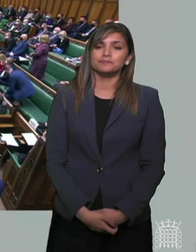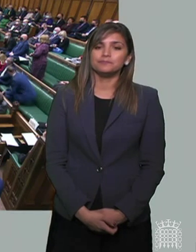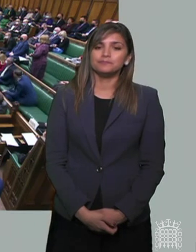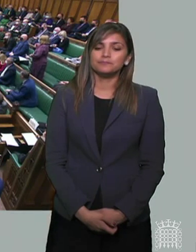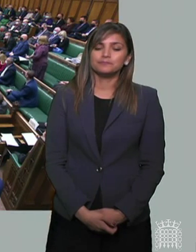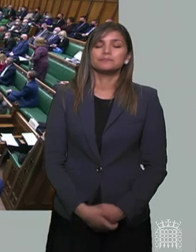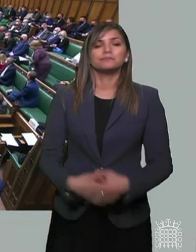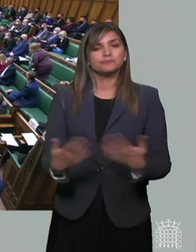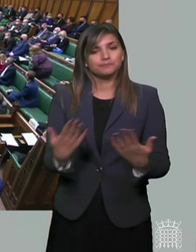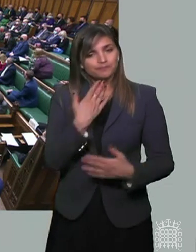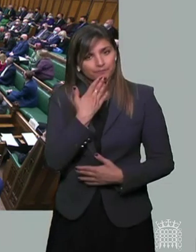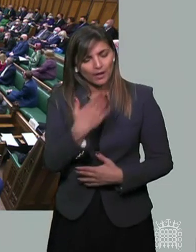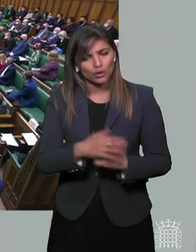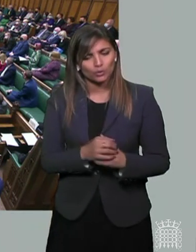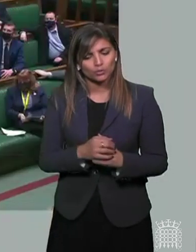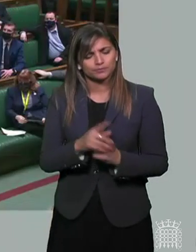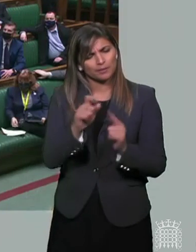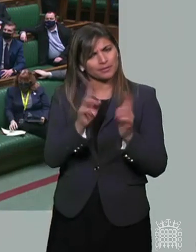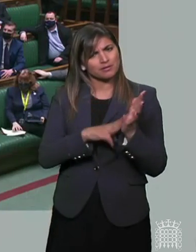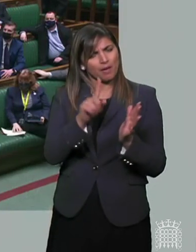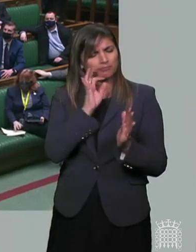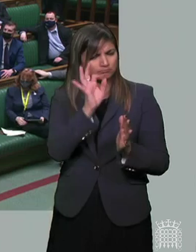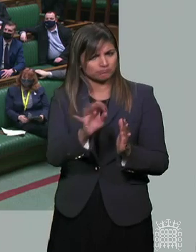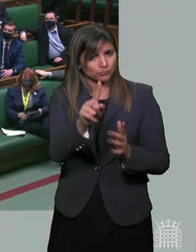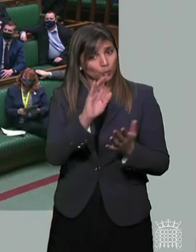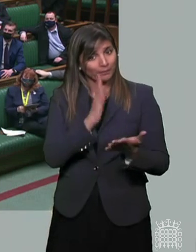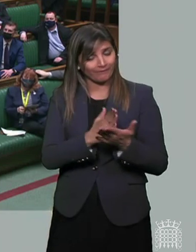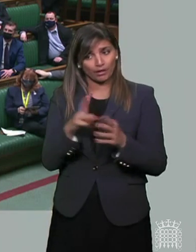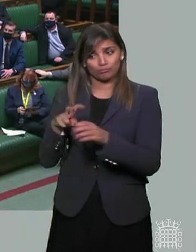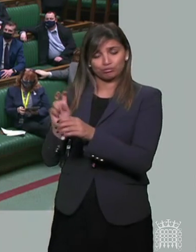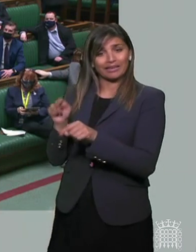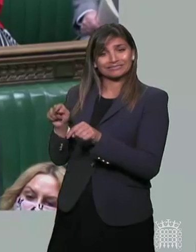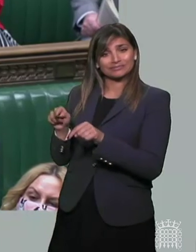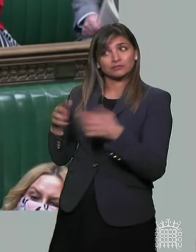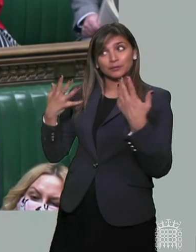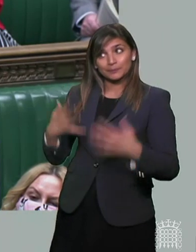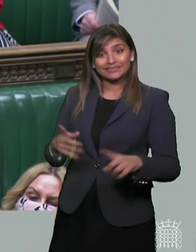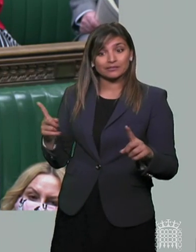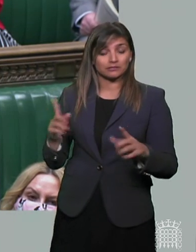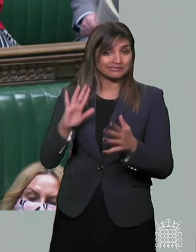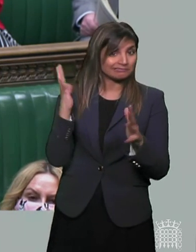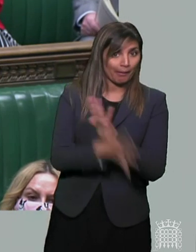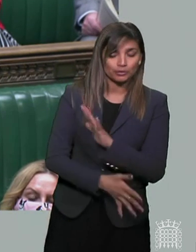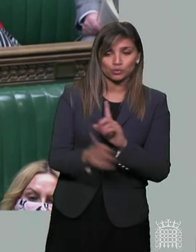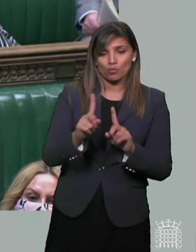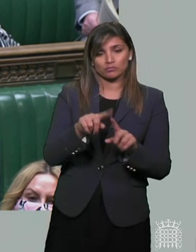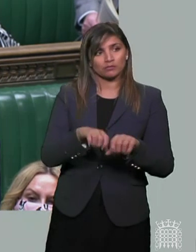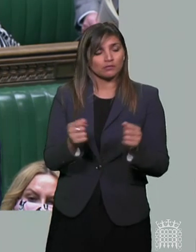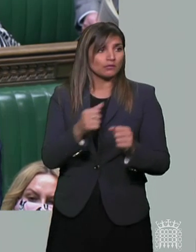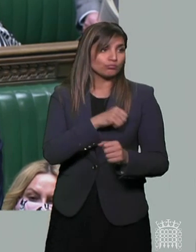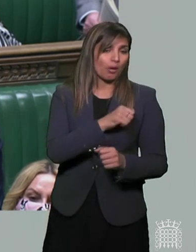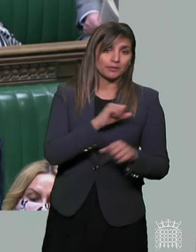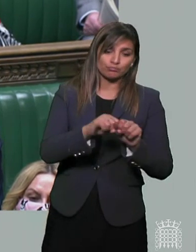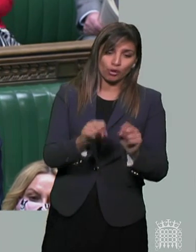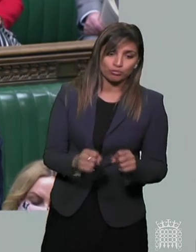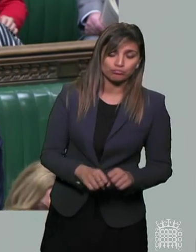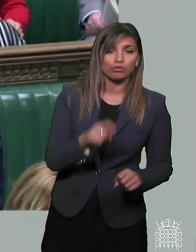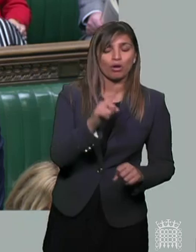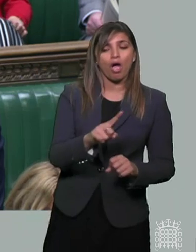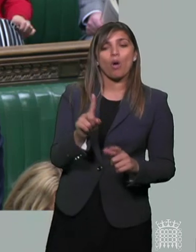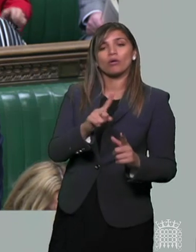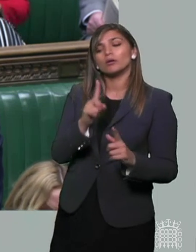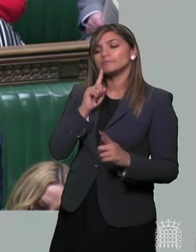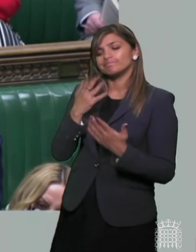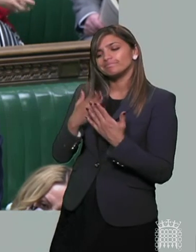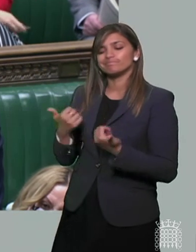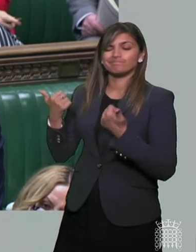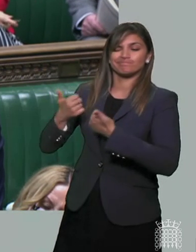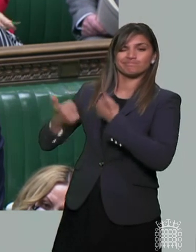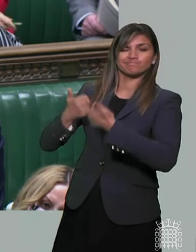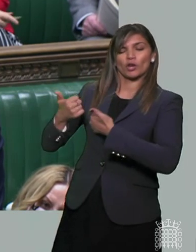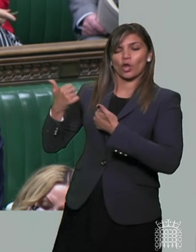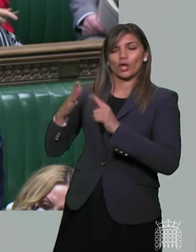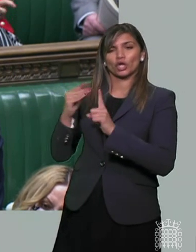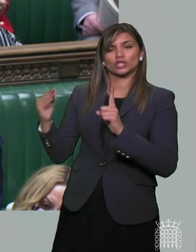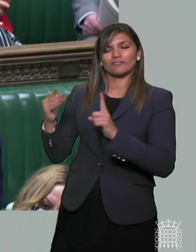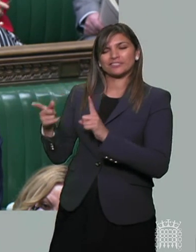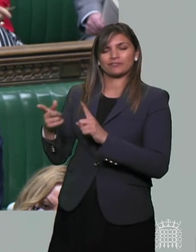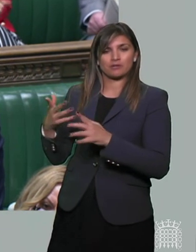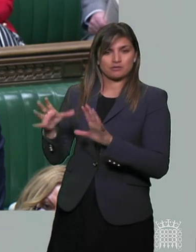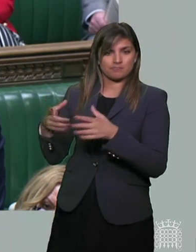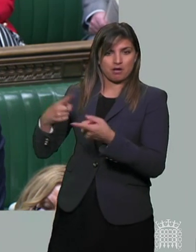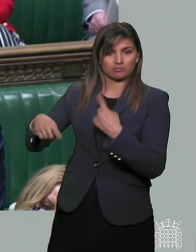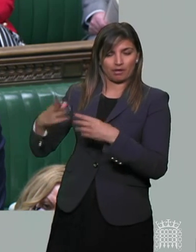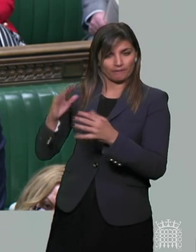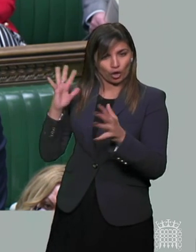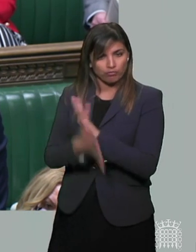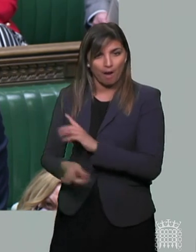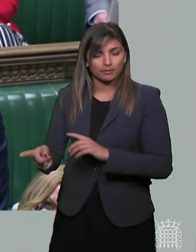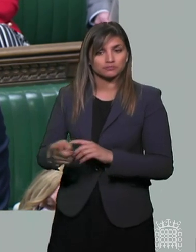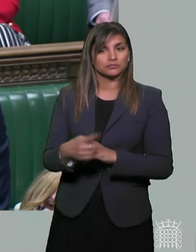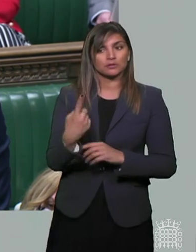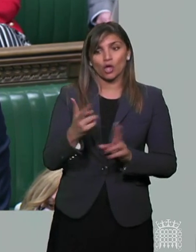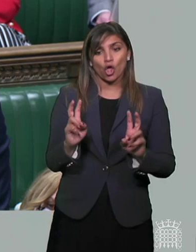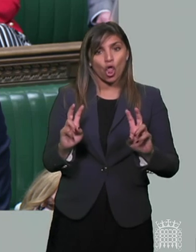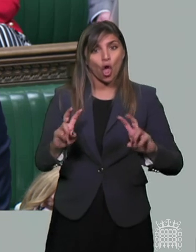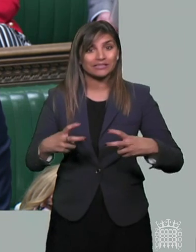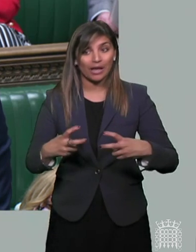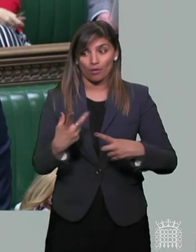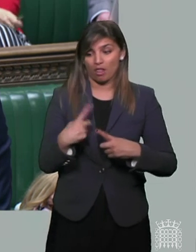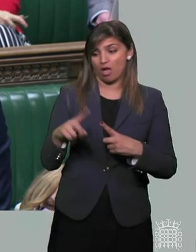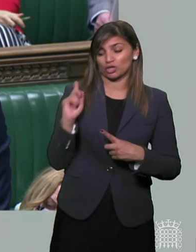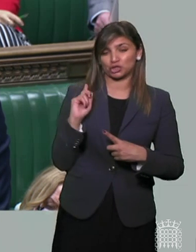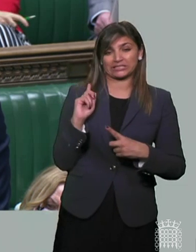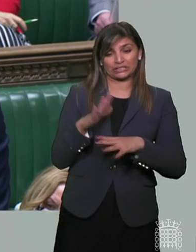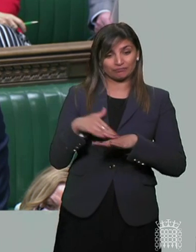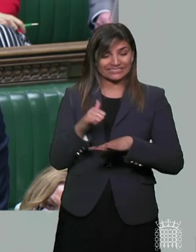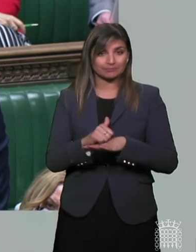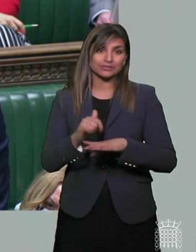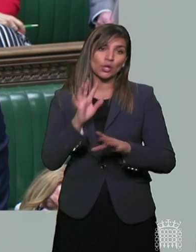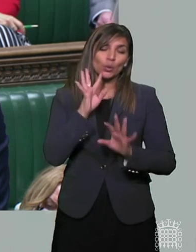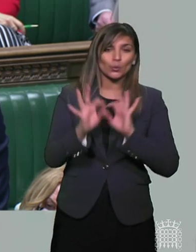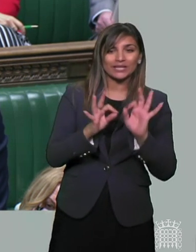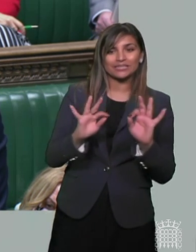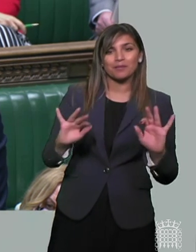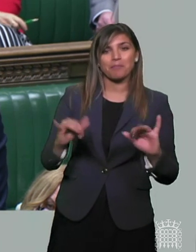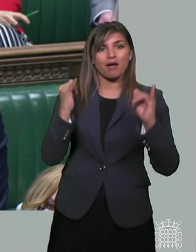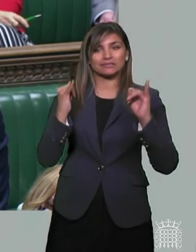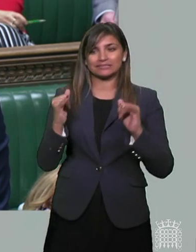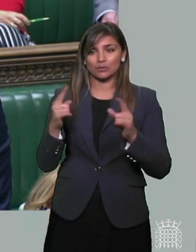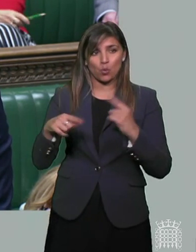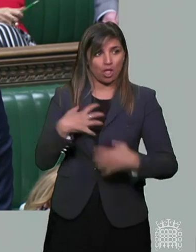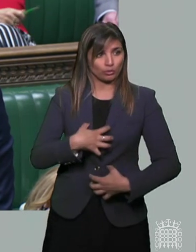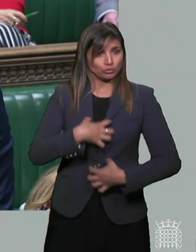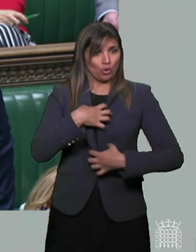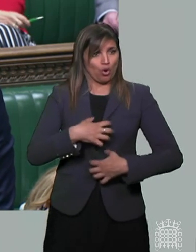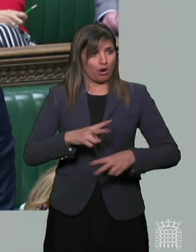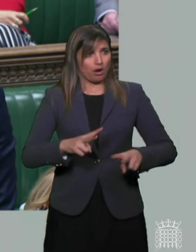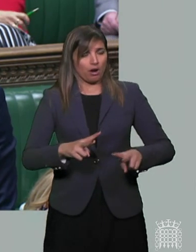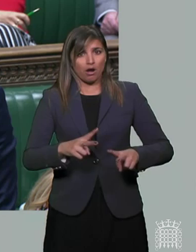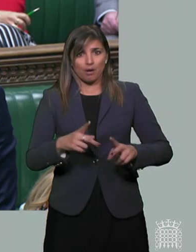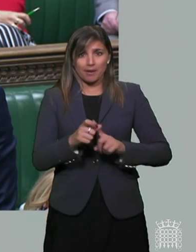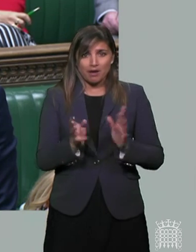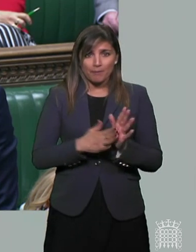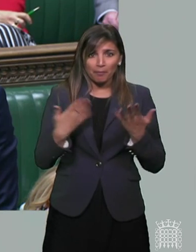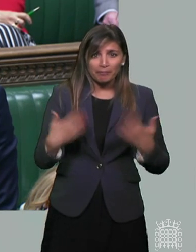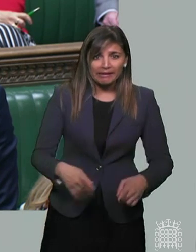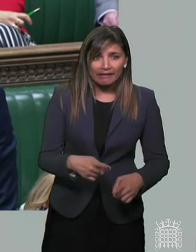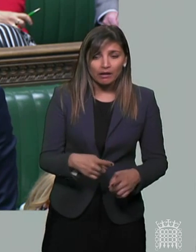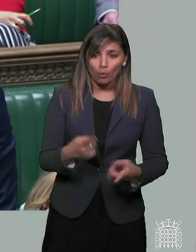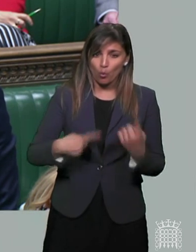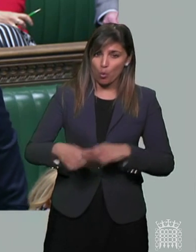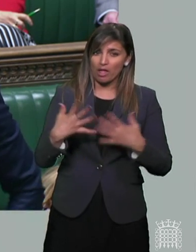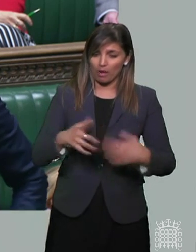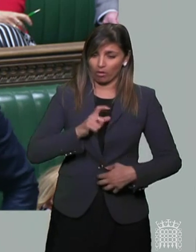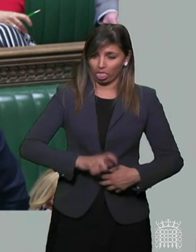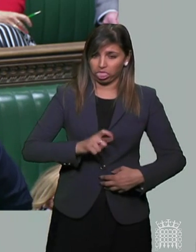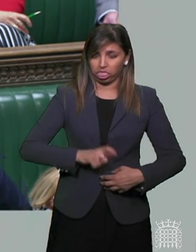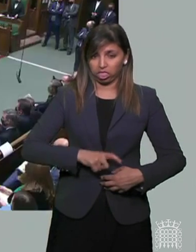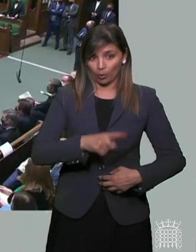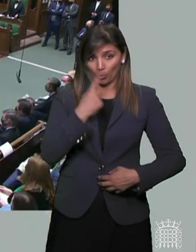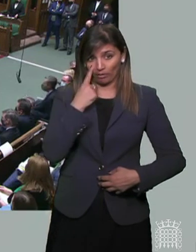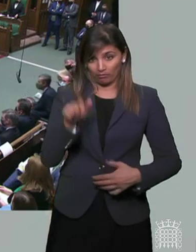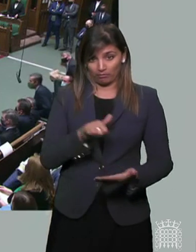Does the Prime Minister believe that it is the damage being caused by Brexit, his litany of broken promises, his condoning of Conservative party corruption, or just simply his complicity in lockdown-busting Christmas parties and quizzes that has caused the public to so dramatically, so rapidly, lose faith in his leadership?